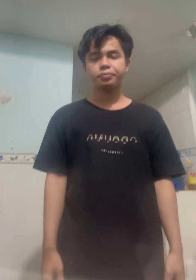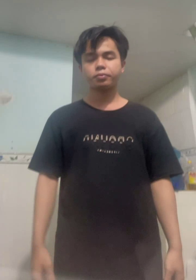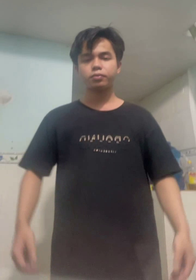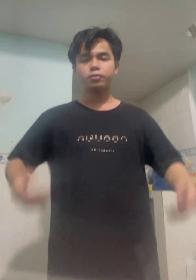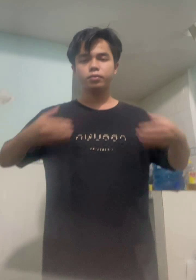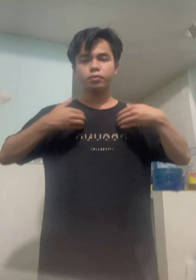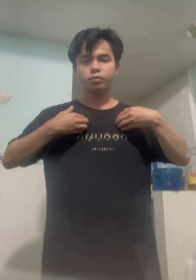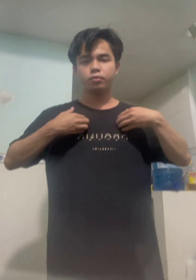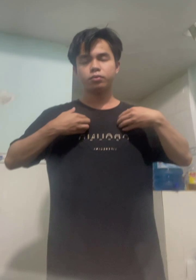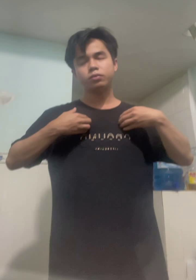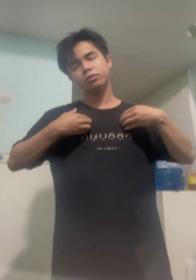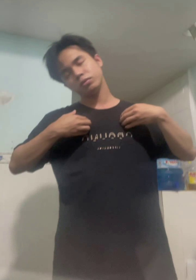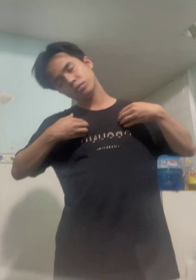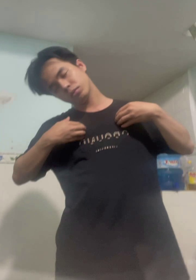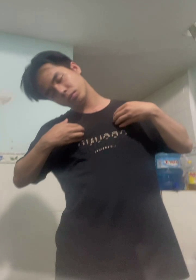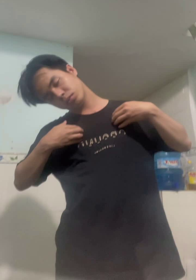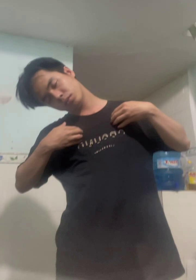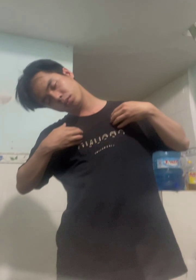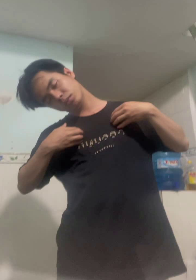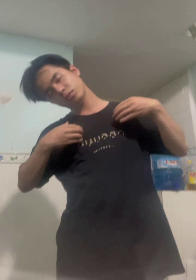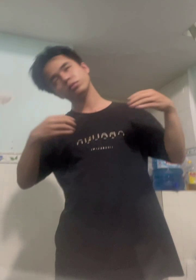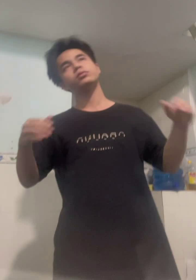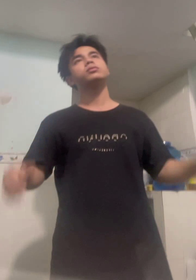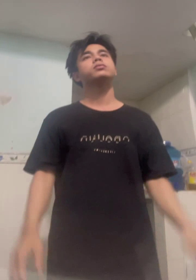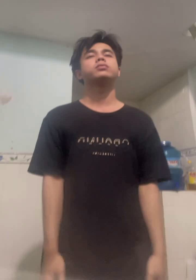met moi